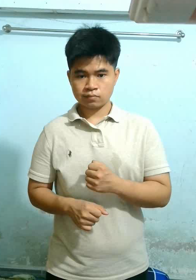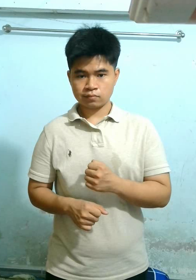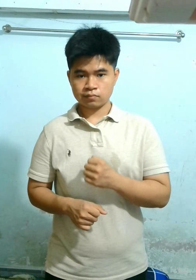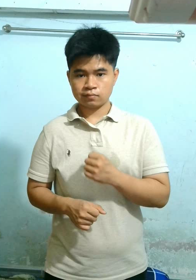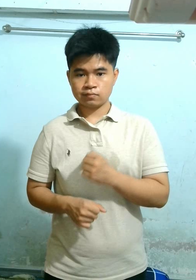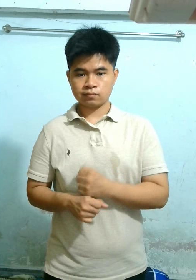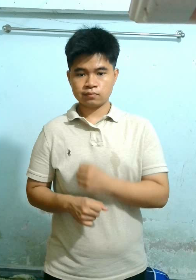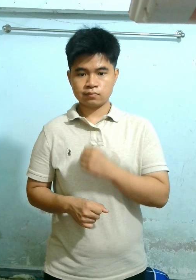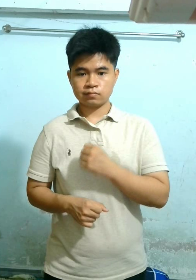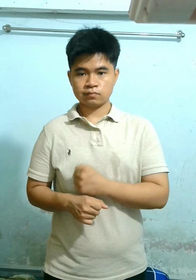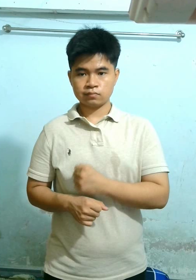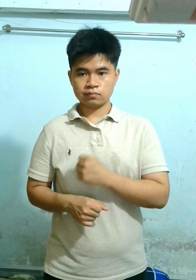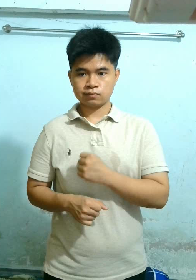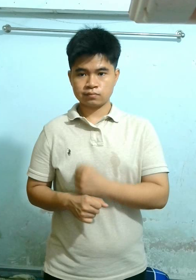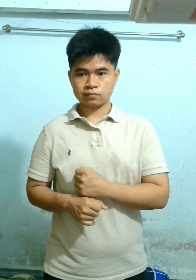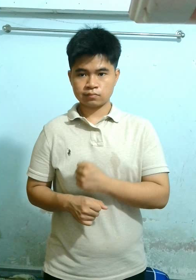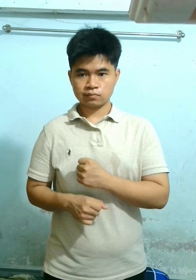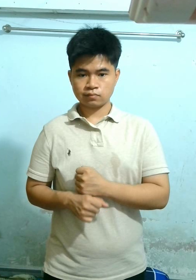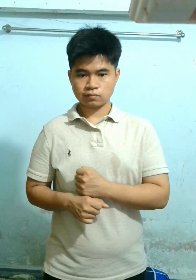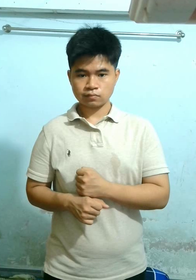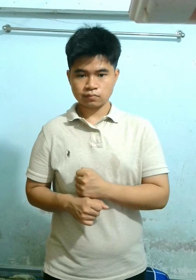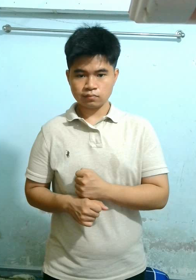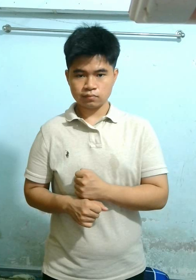cong viec